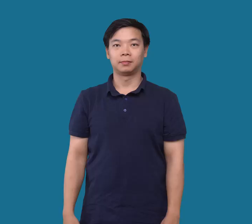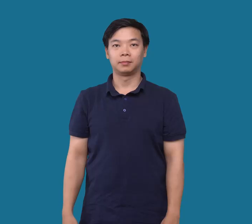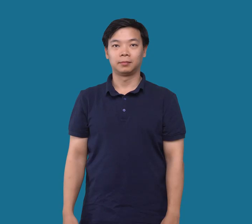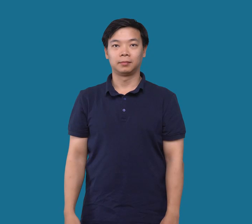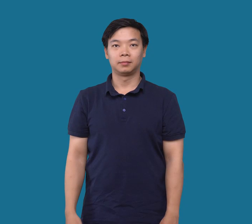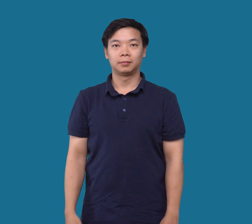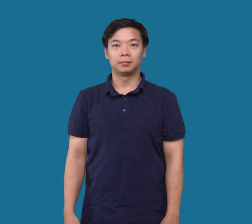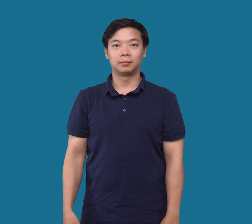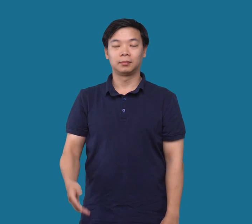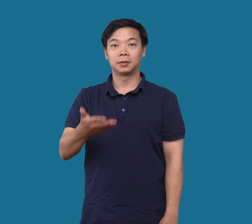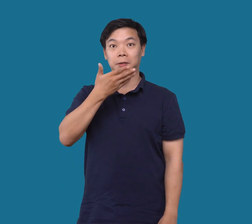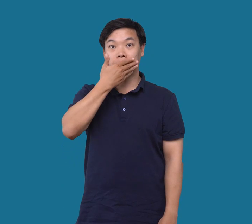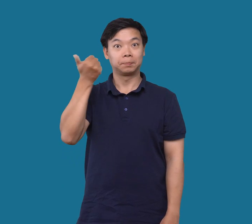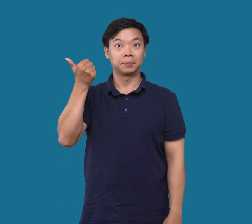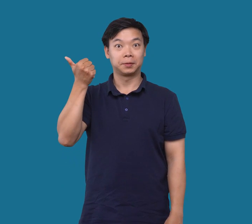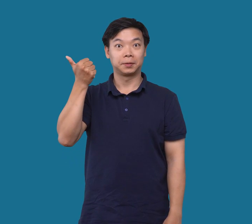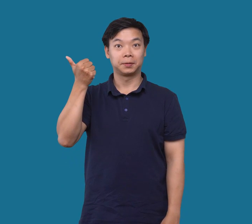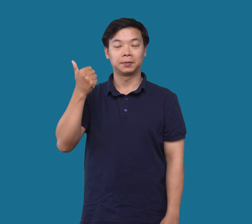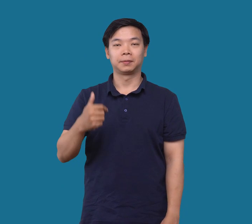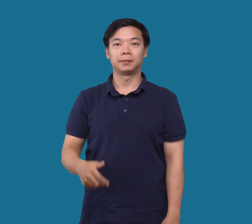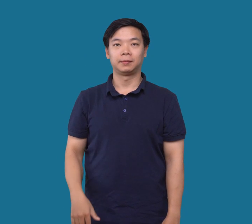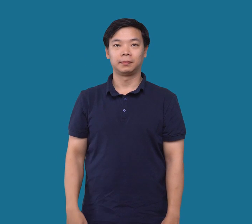đặc biệt